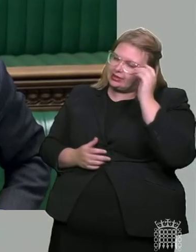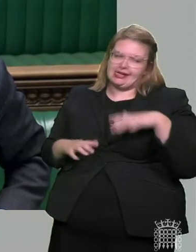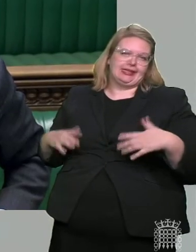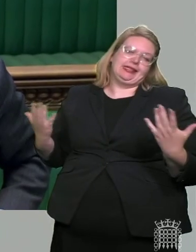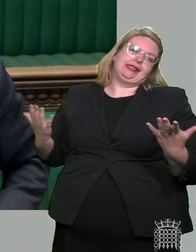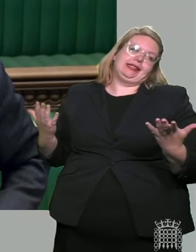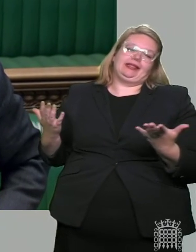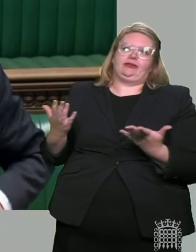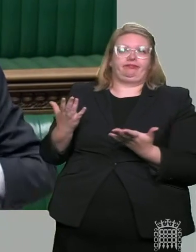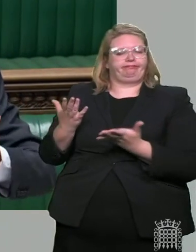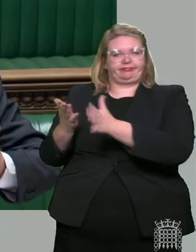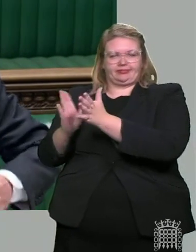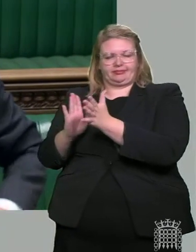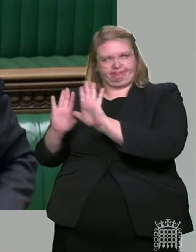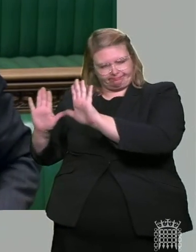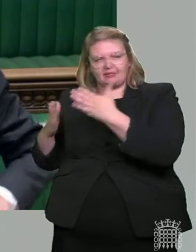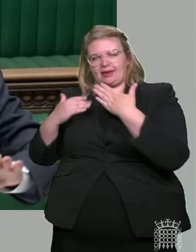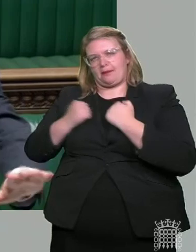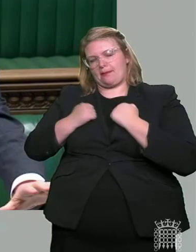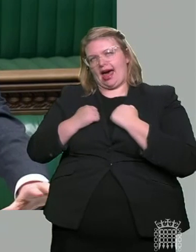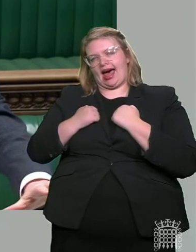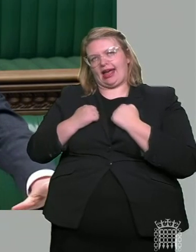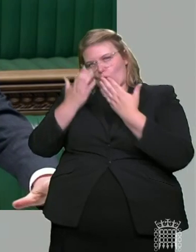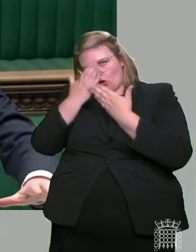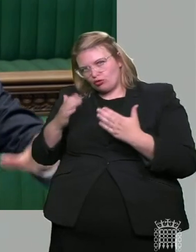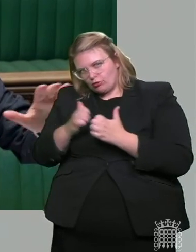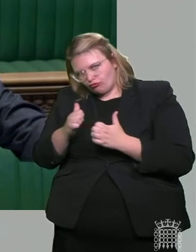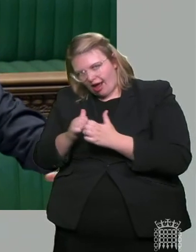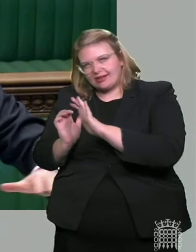My honourable Friend is absolutely right. Hang on.